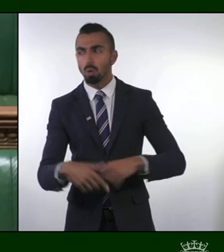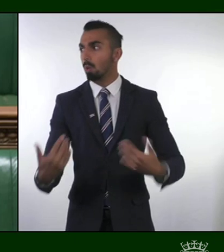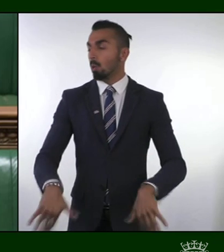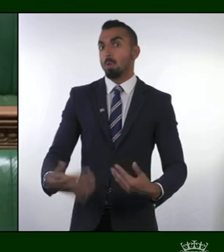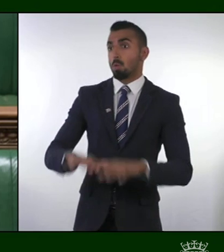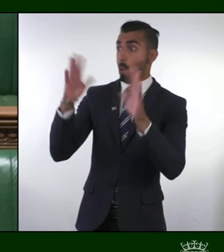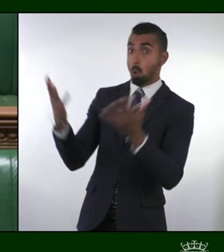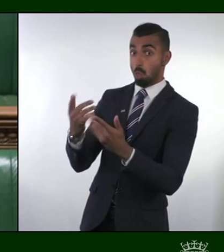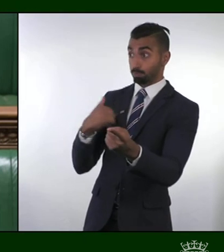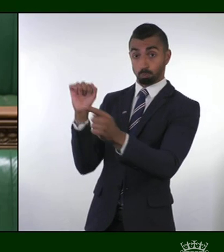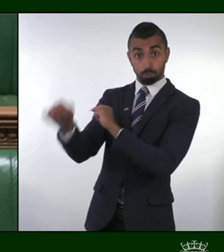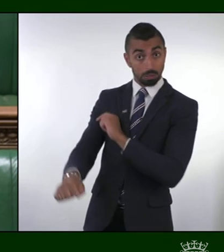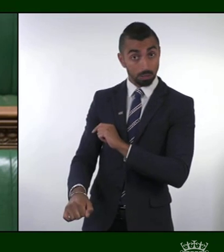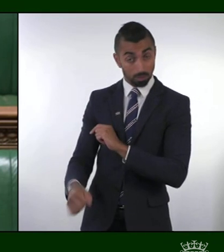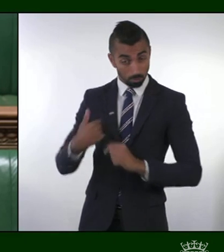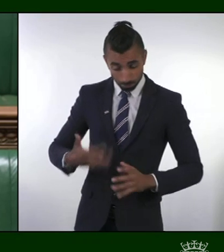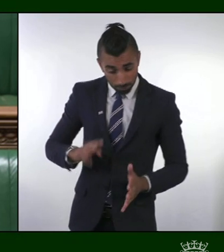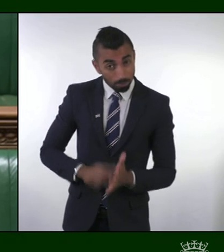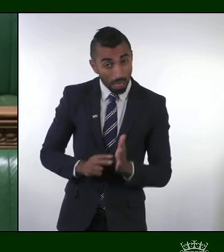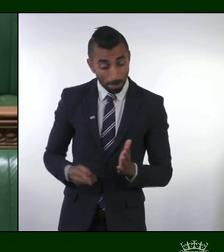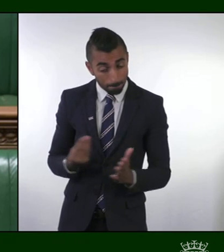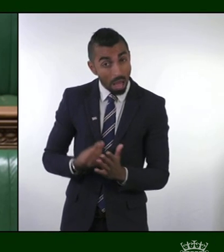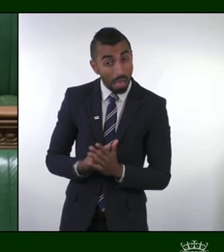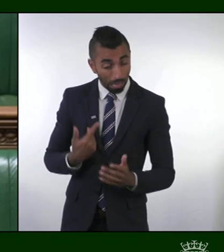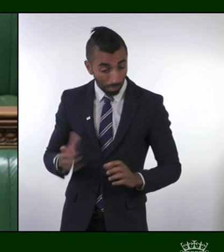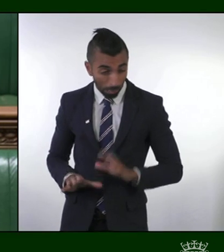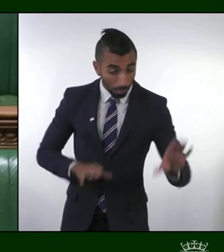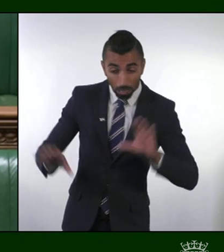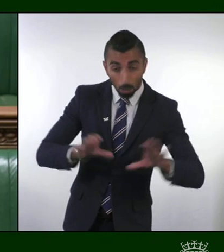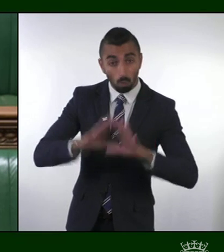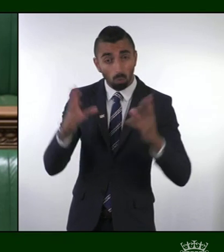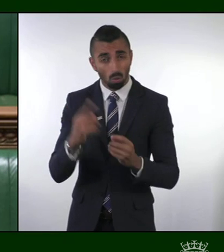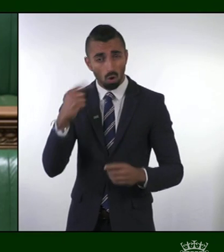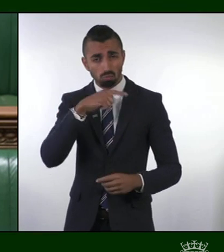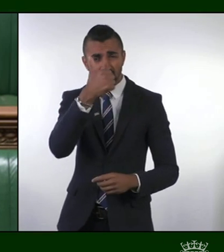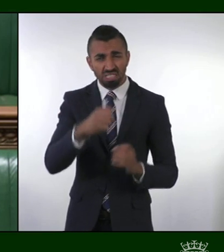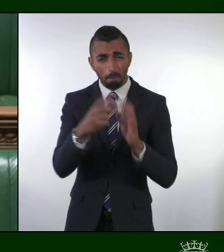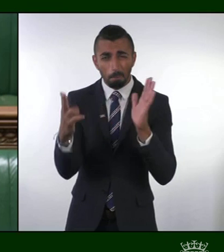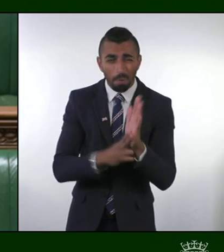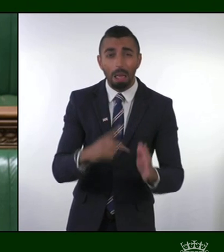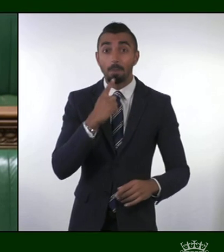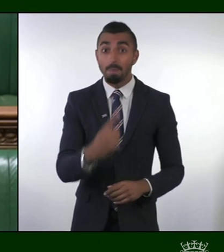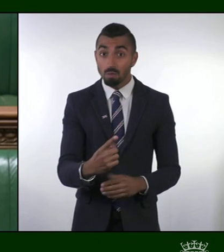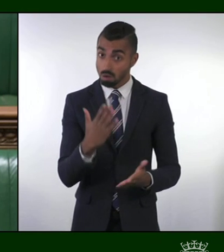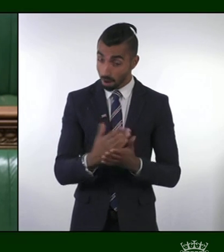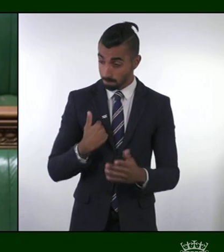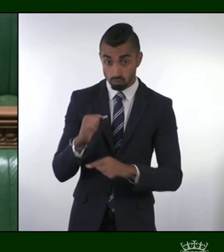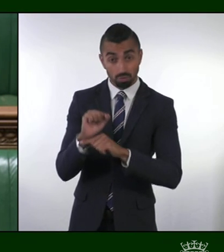£160 billion plan protects people’s jobs, incomes and businesses.